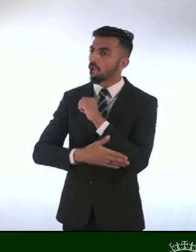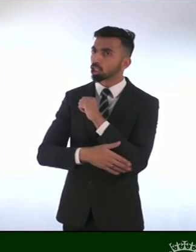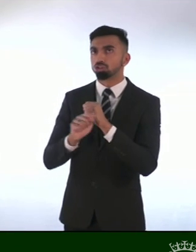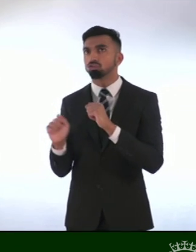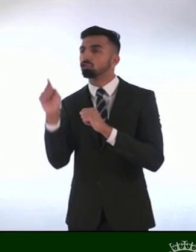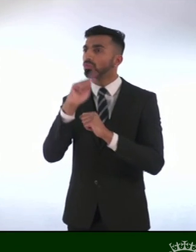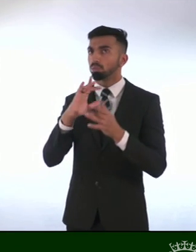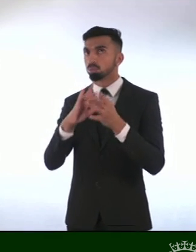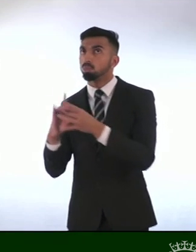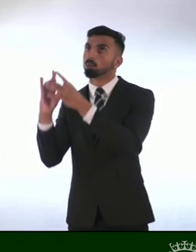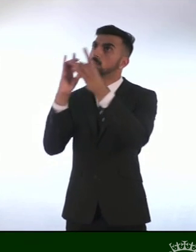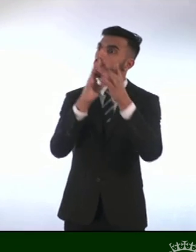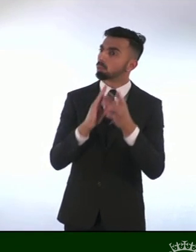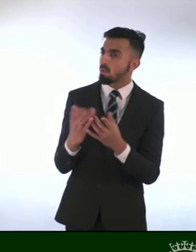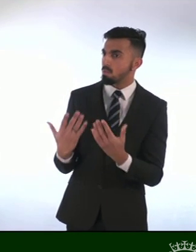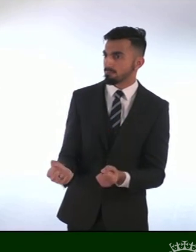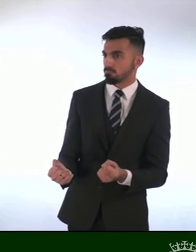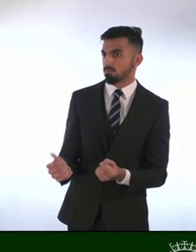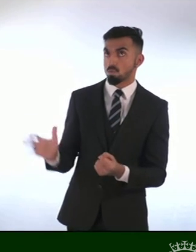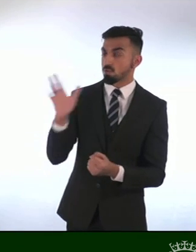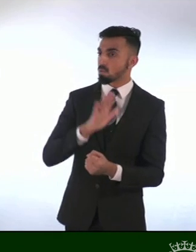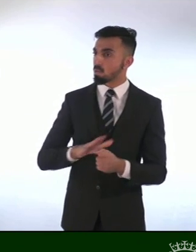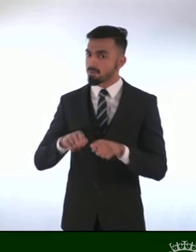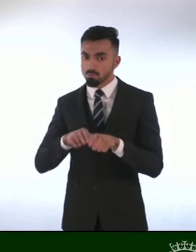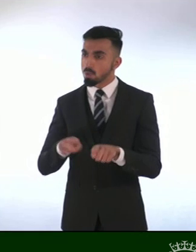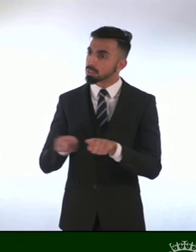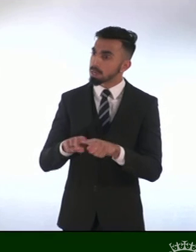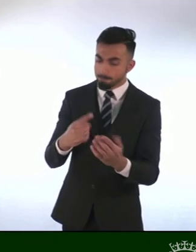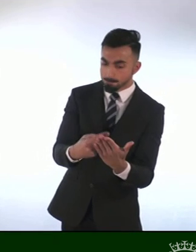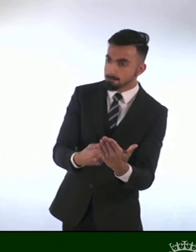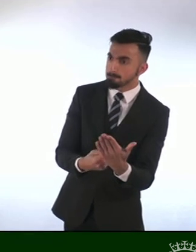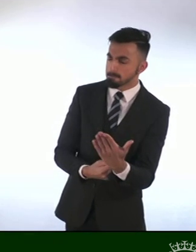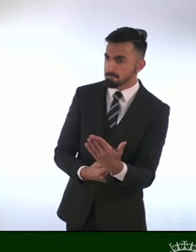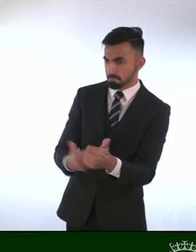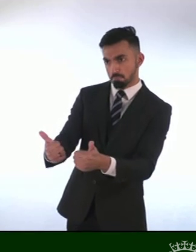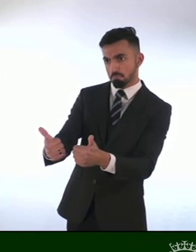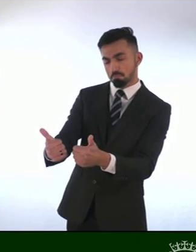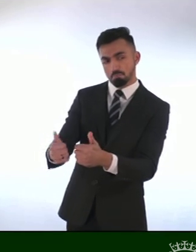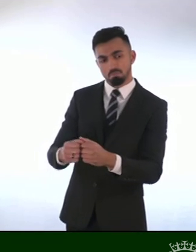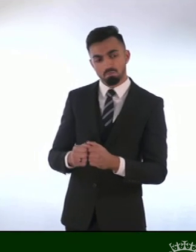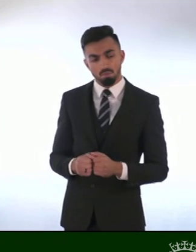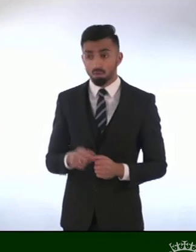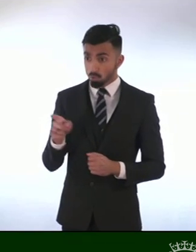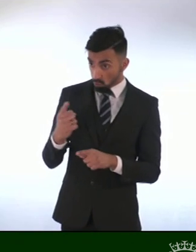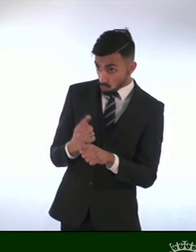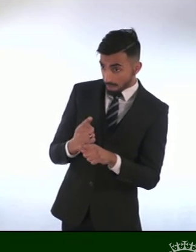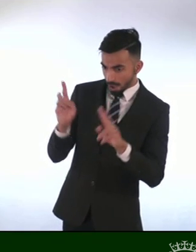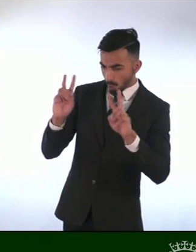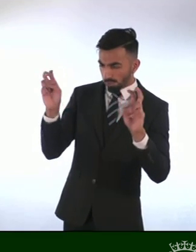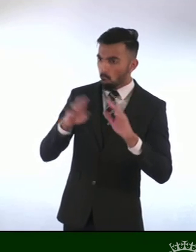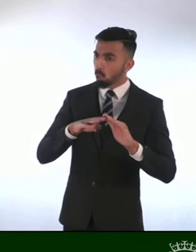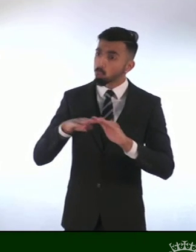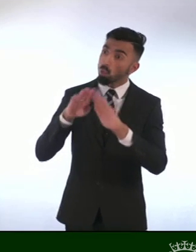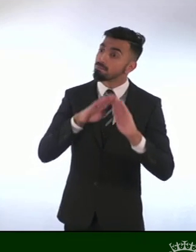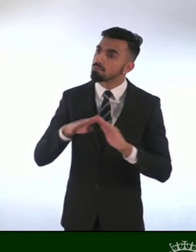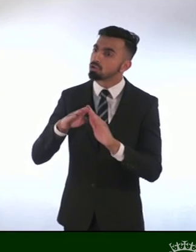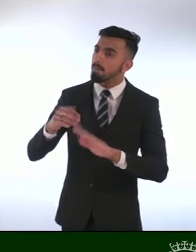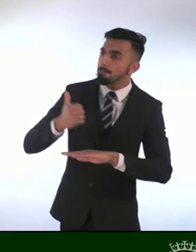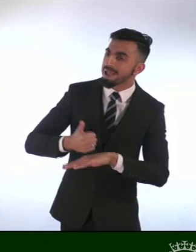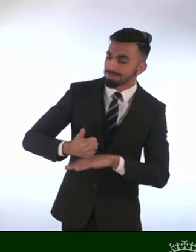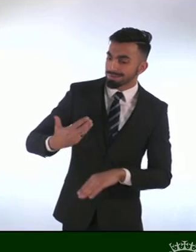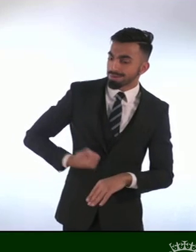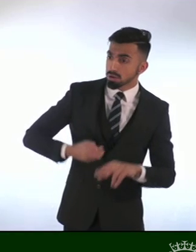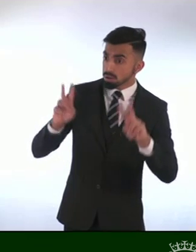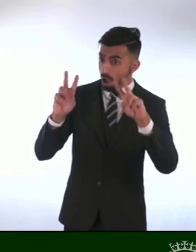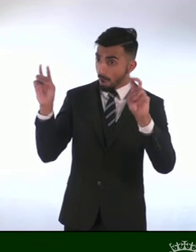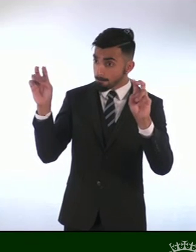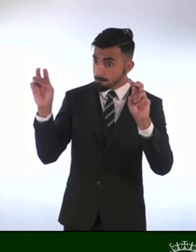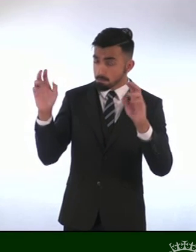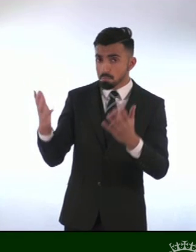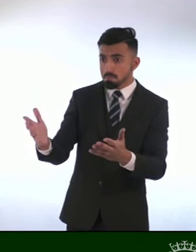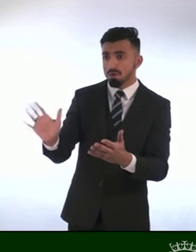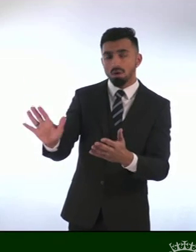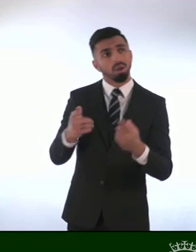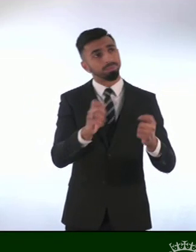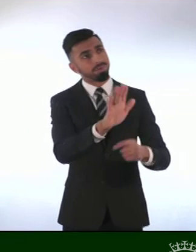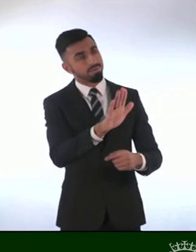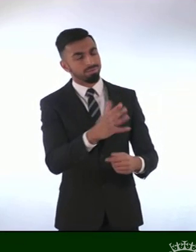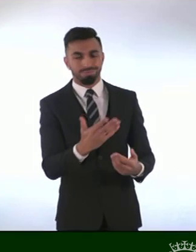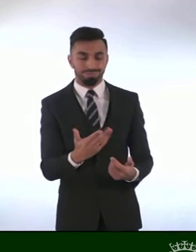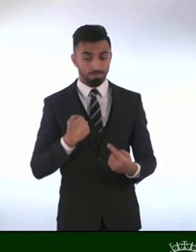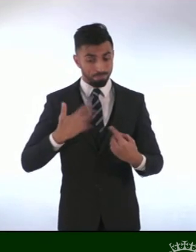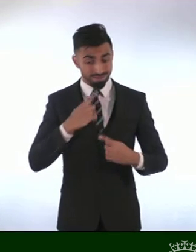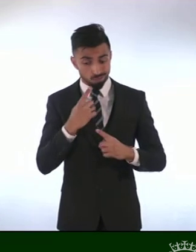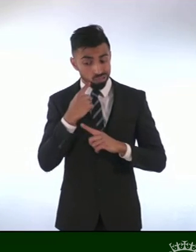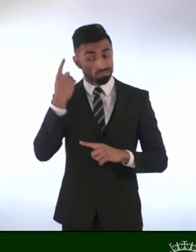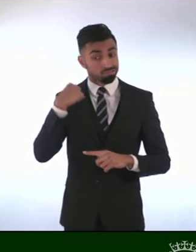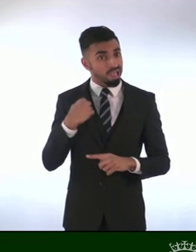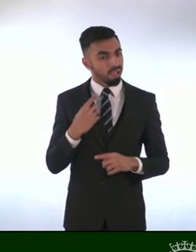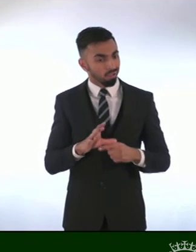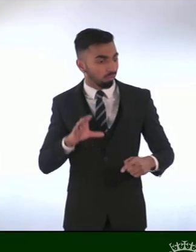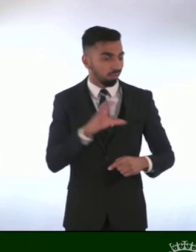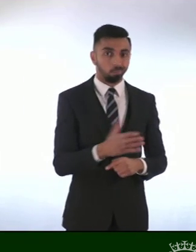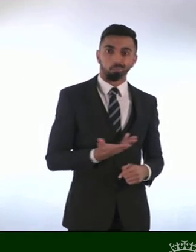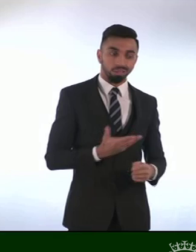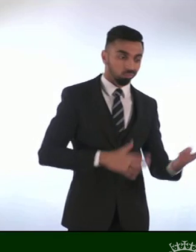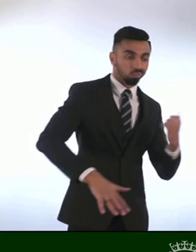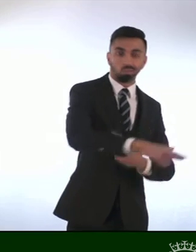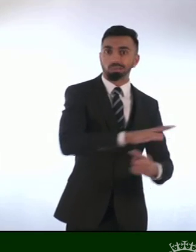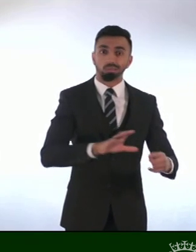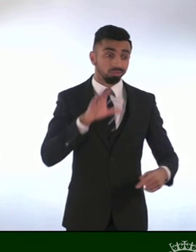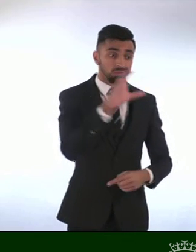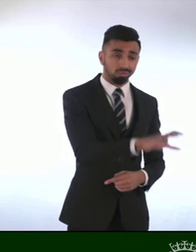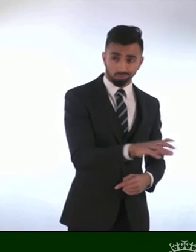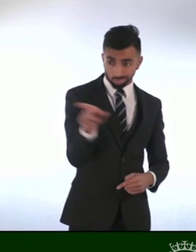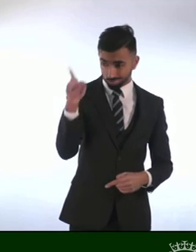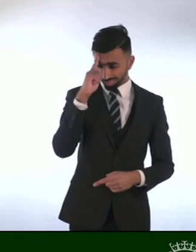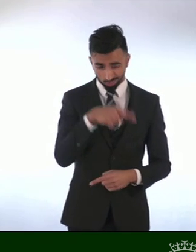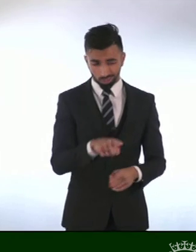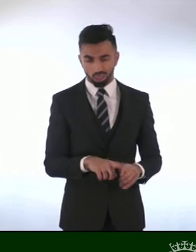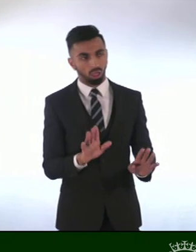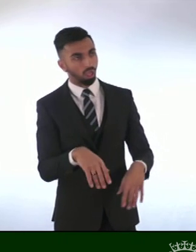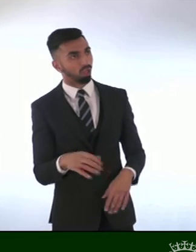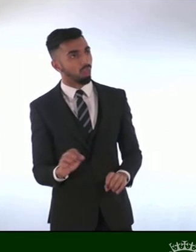We are in lockstep. What I would say on the right honourable Gentleman’s appeal for basic income is, do not underestimate the value to people of the measures that we have already announced that will support business, keep jobs going and make sure those businesses continue in existence.